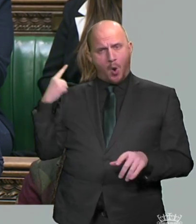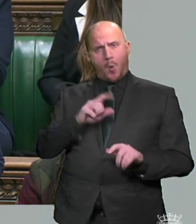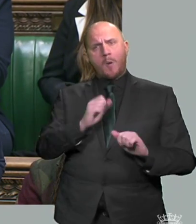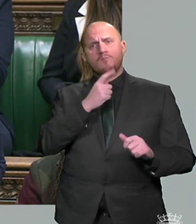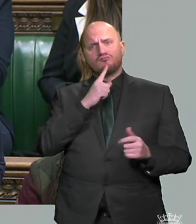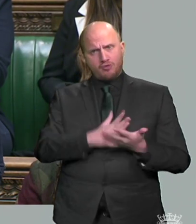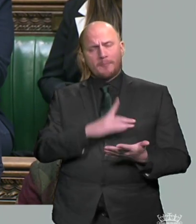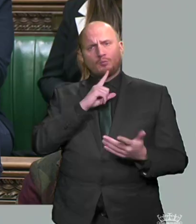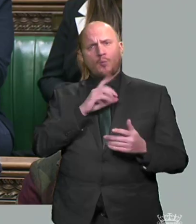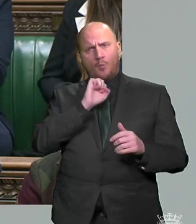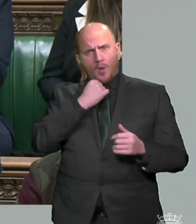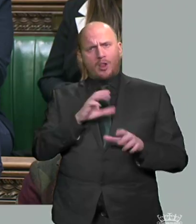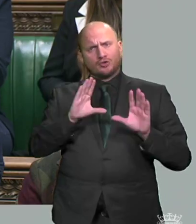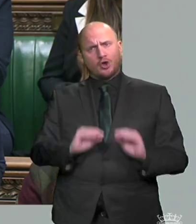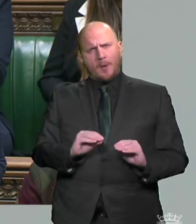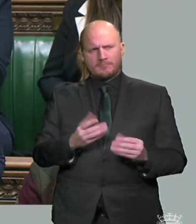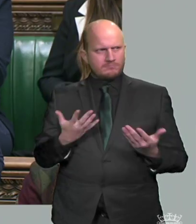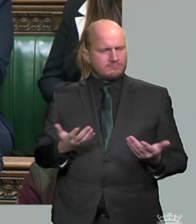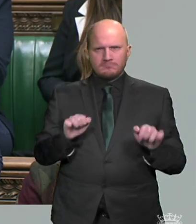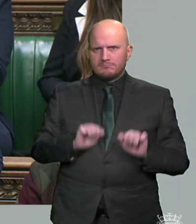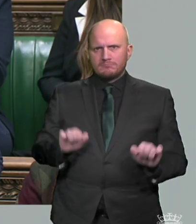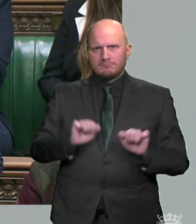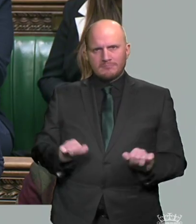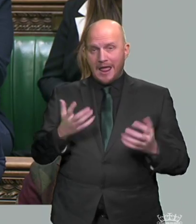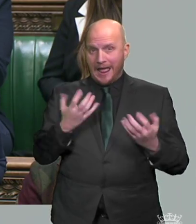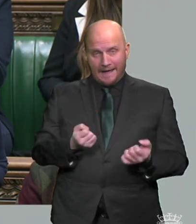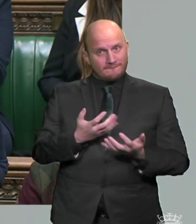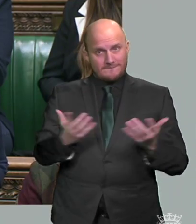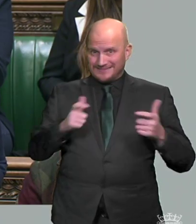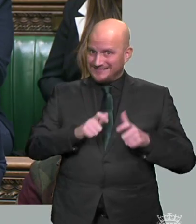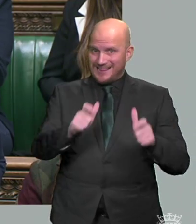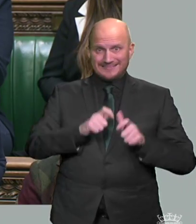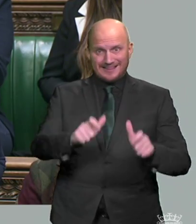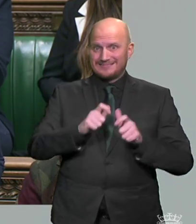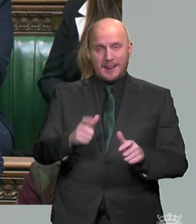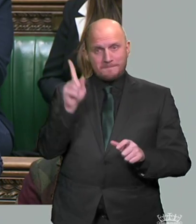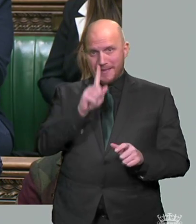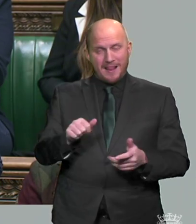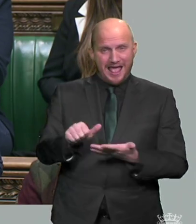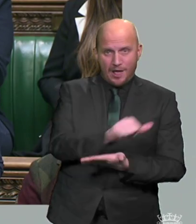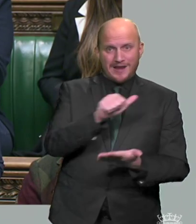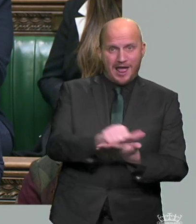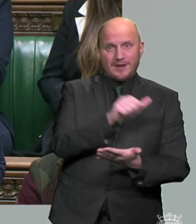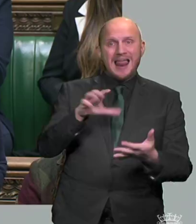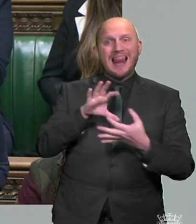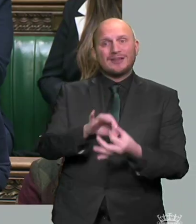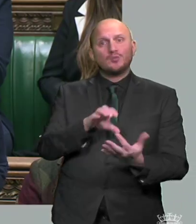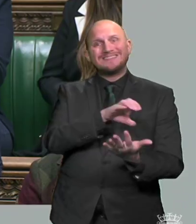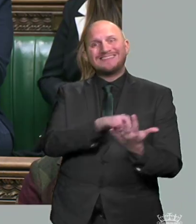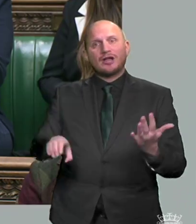Thirty families in my constituency in the past month alone were made homeless as a result of section 21.